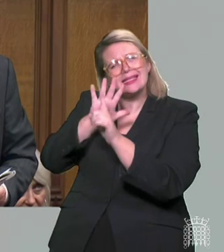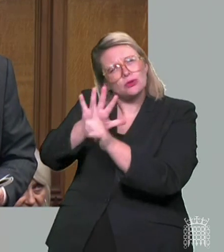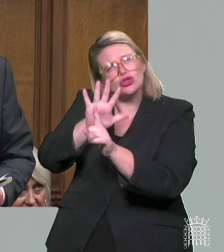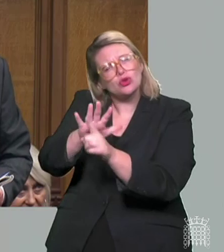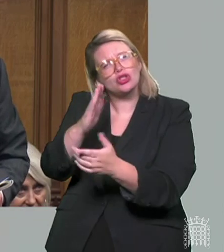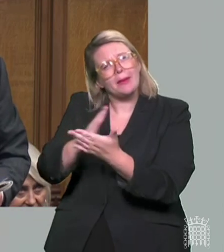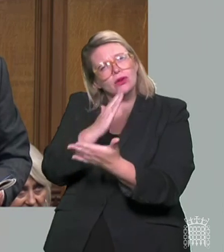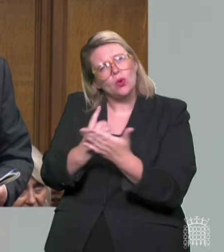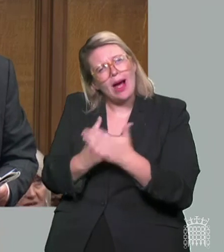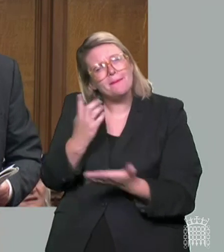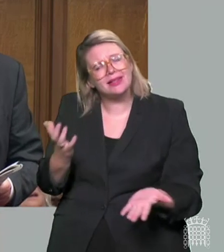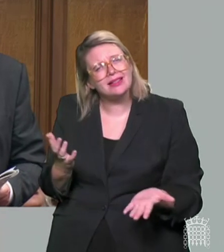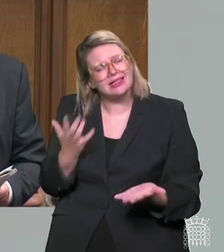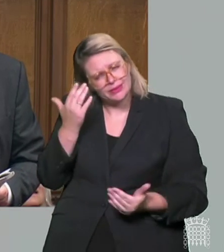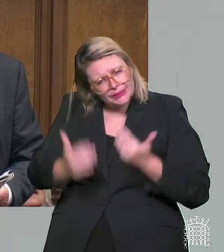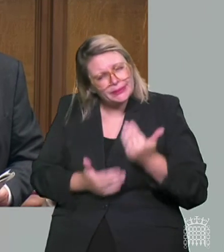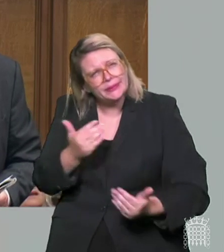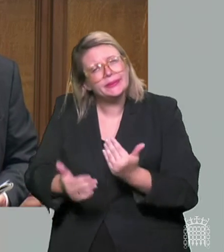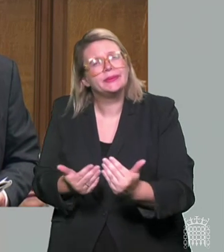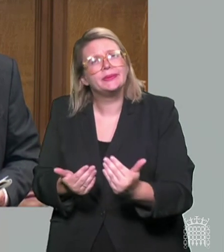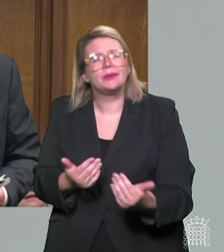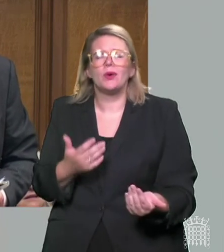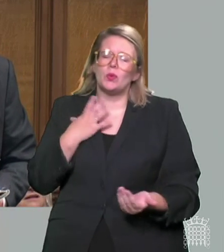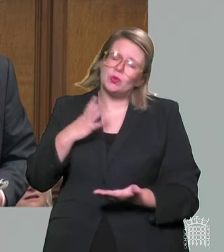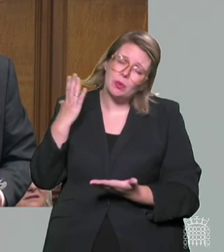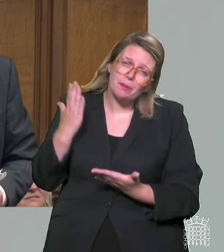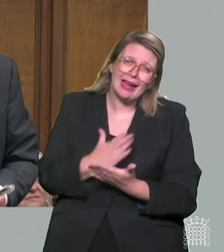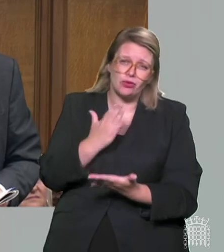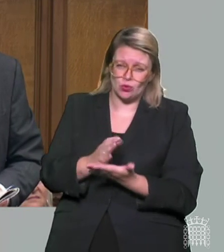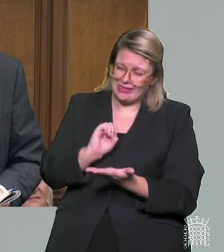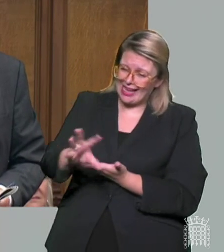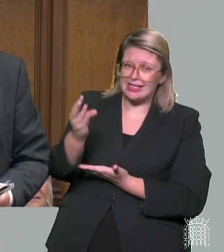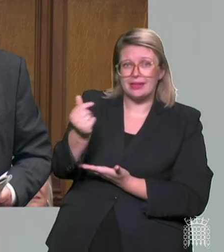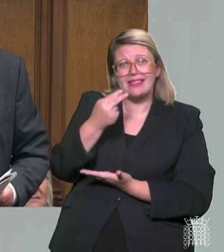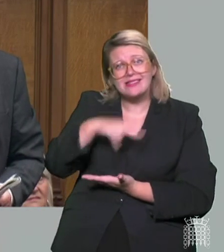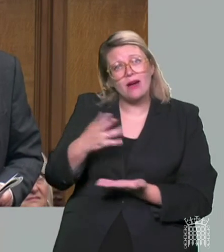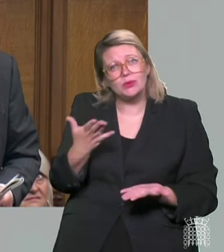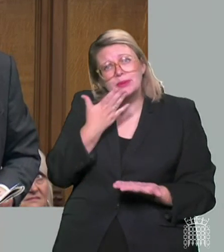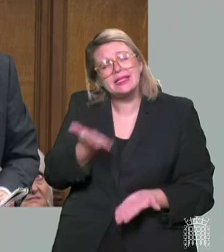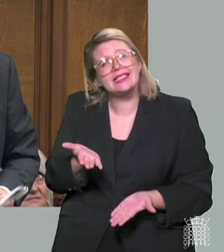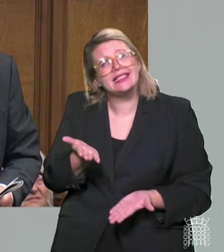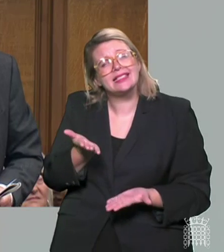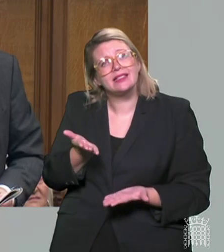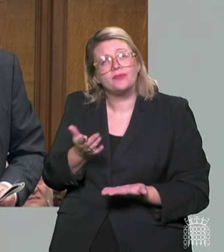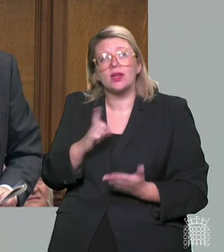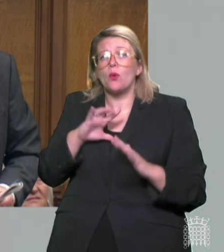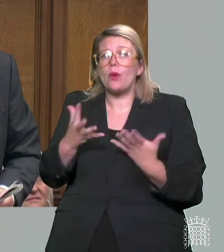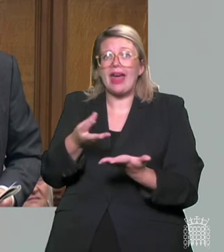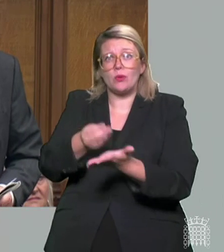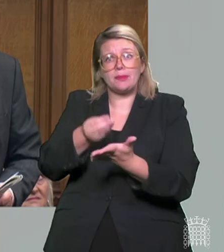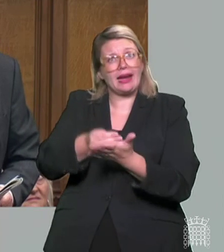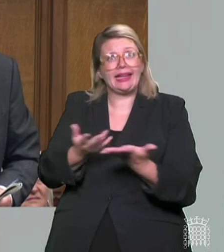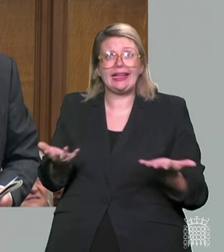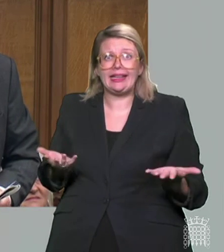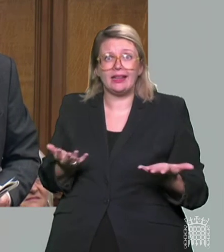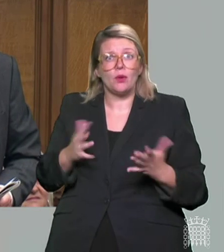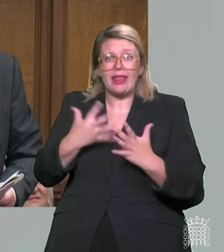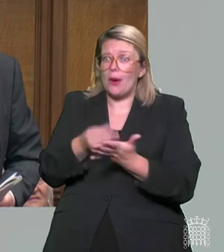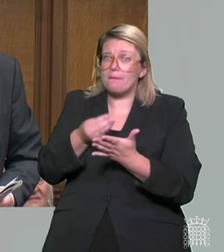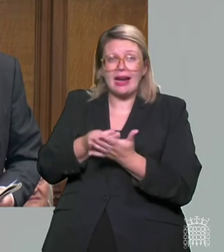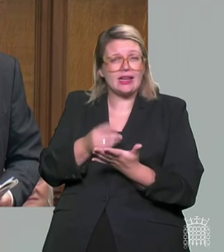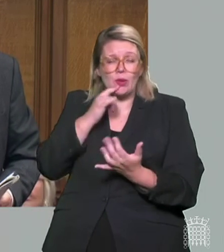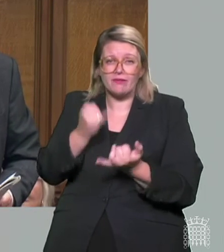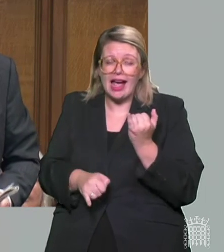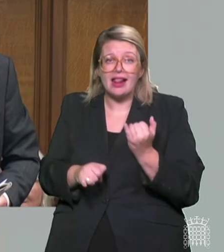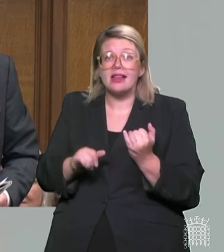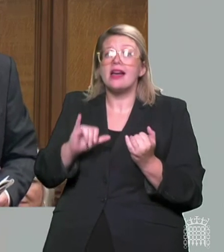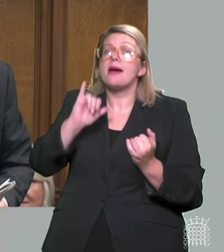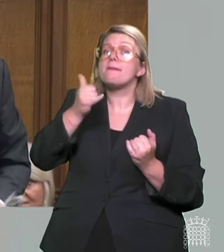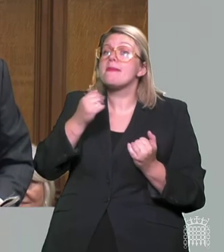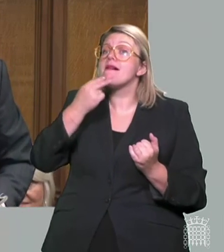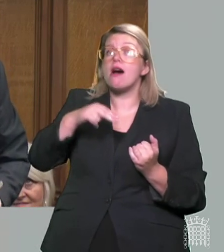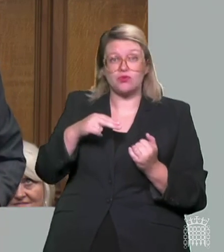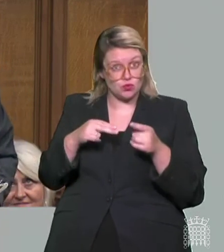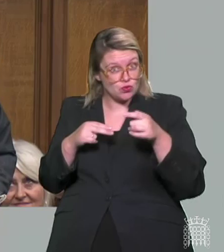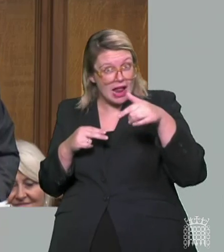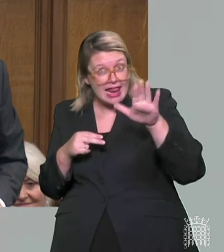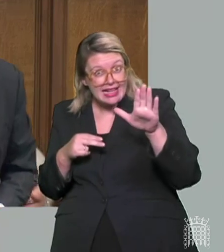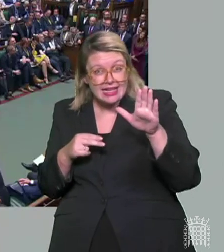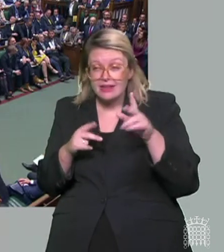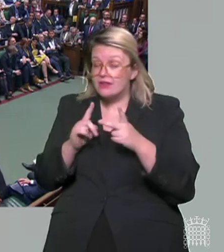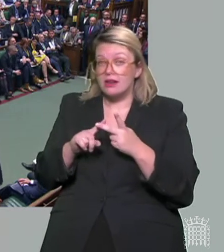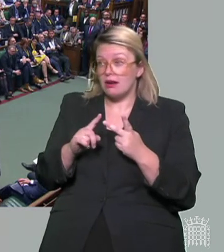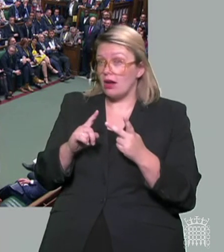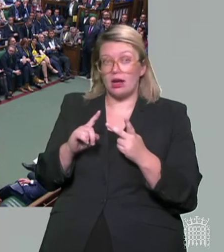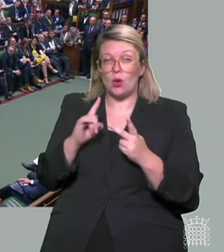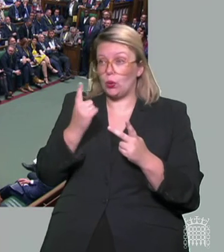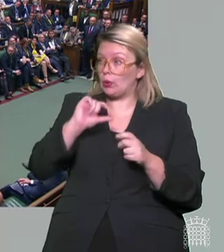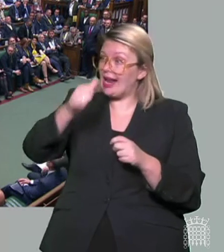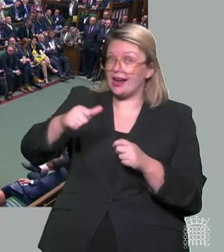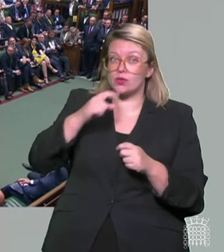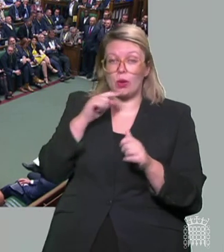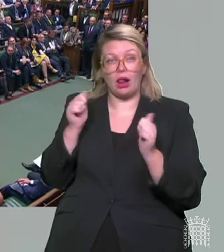Please instruct your new bestie to make sure a cheque is in the post this afternoon, because who knows who will be in that seat this afternoon, never mind this time next week.